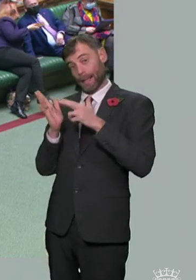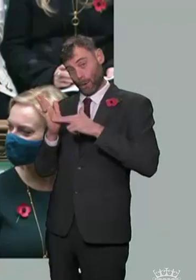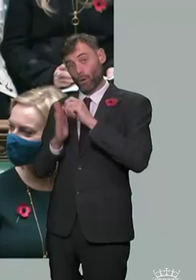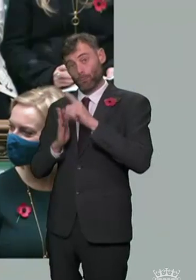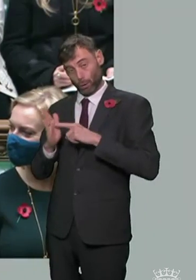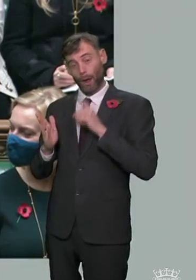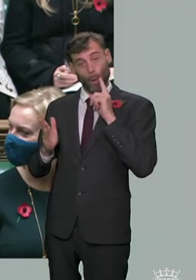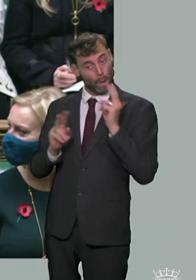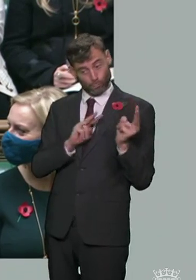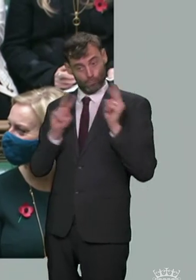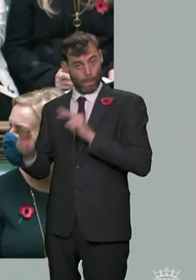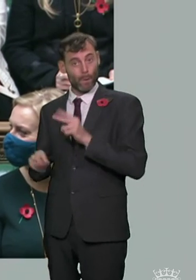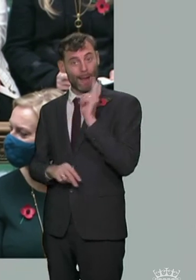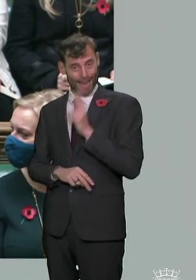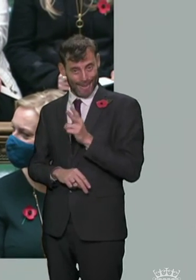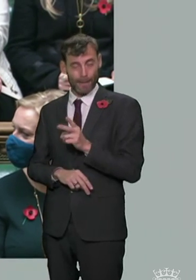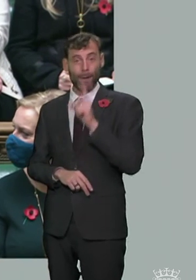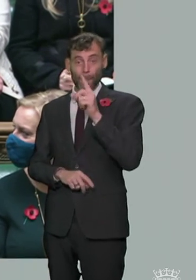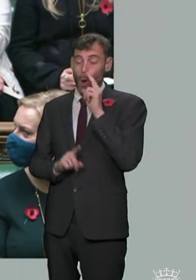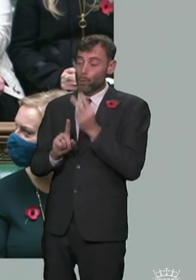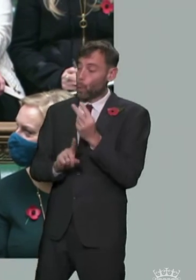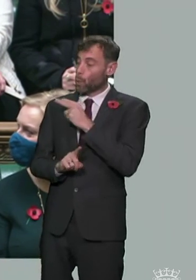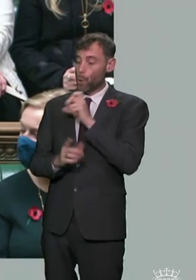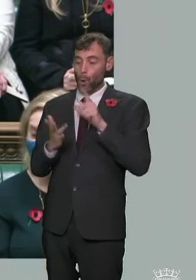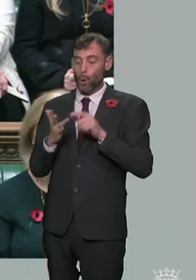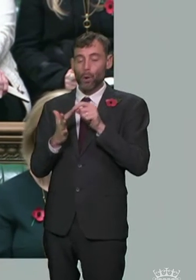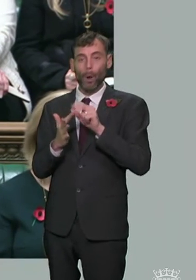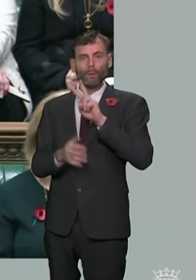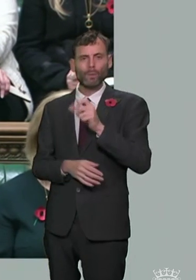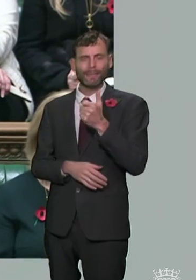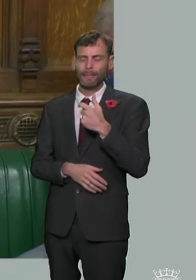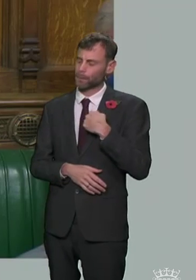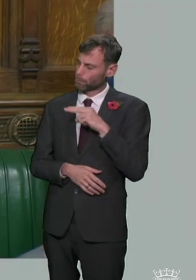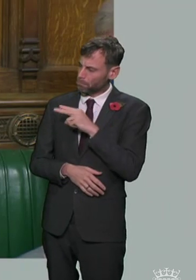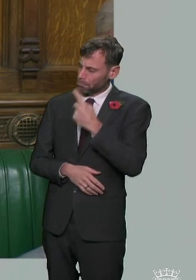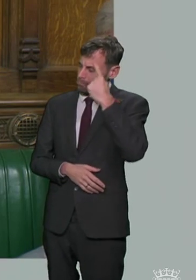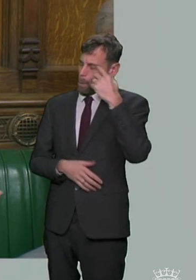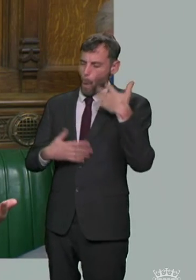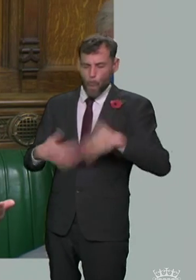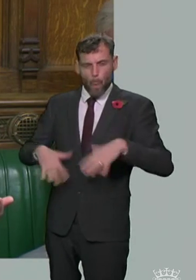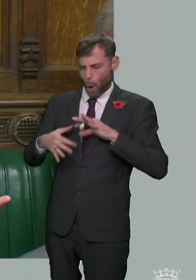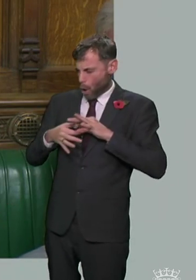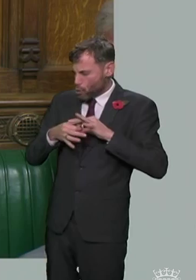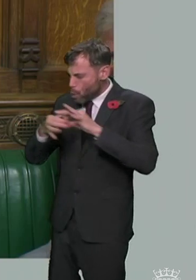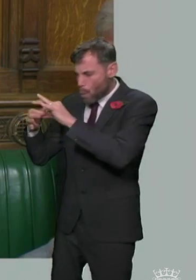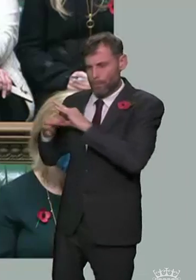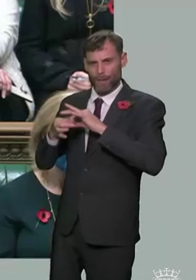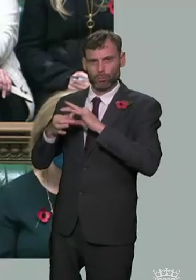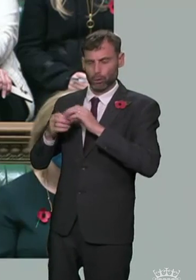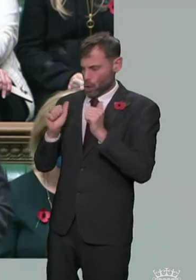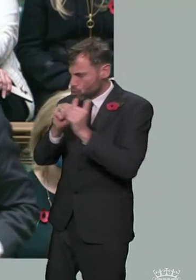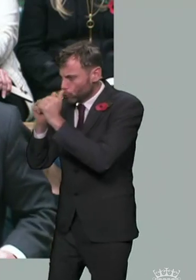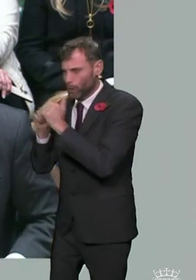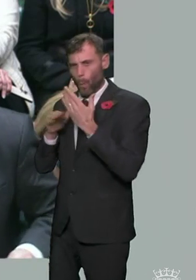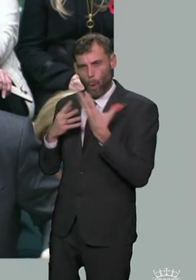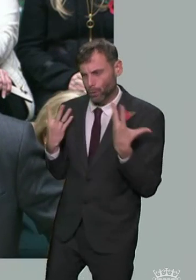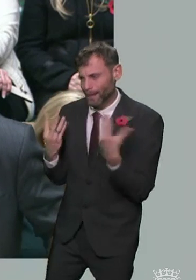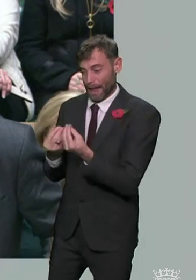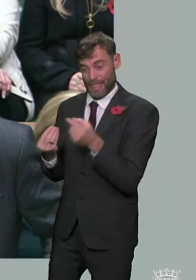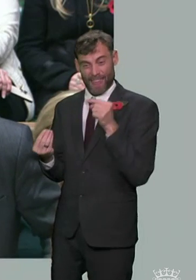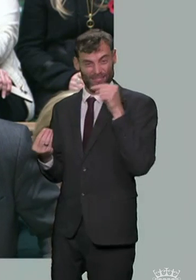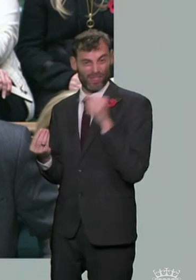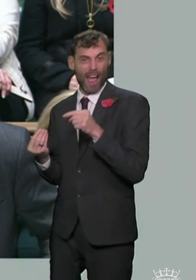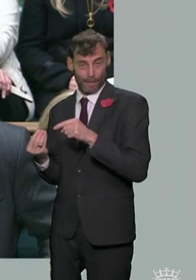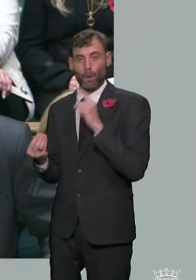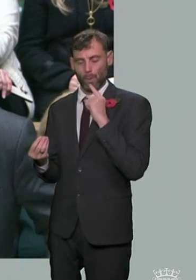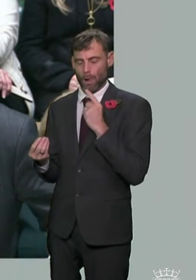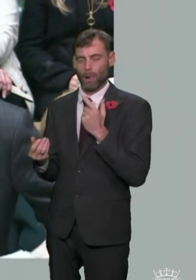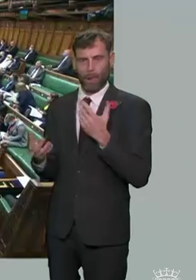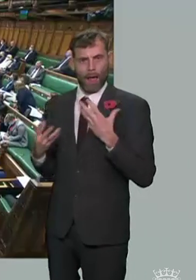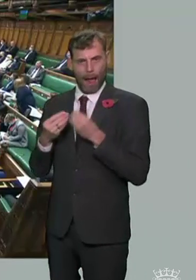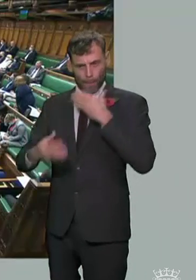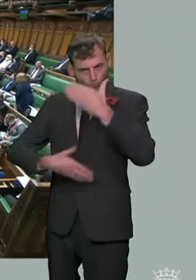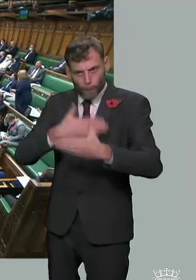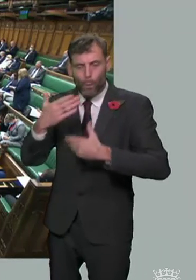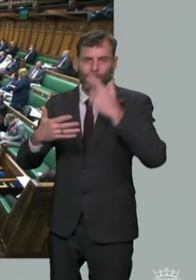What I have found encouraging about the past few days is the spirit of co-operation and joint enterprise that I now detect that will enable us to deliver massive carbon cuts across this whole country.